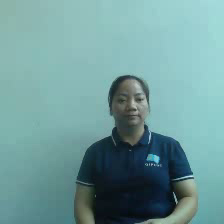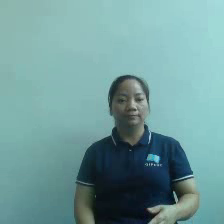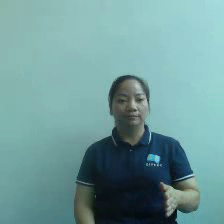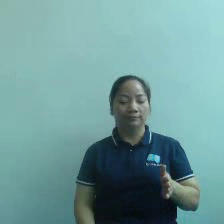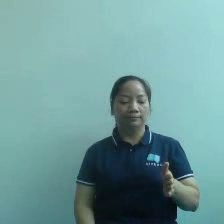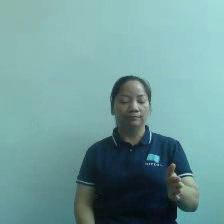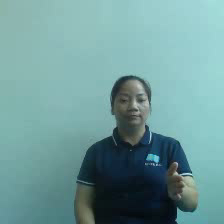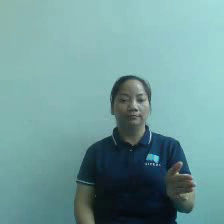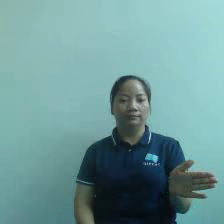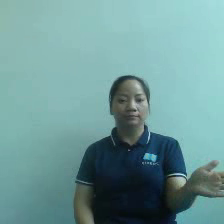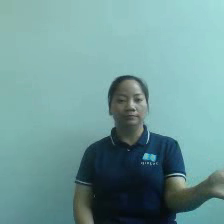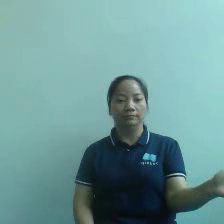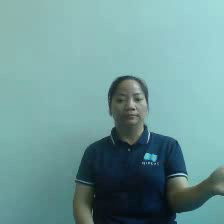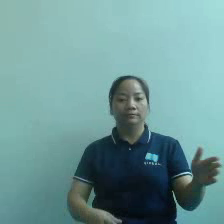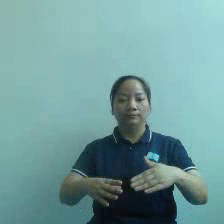Rẽ trái